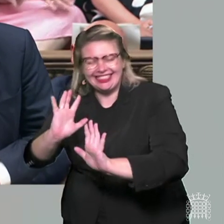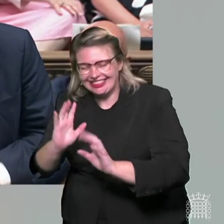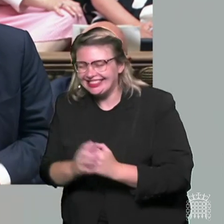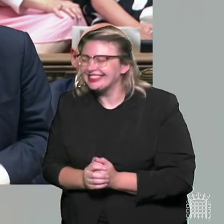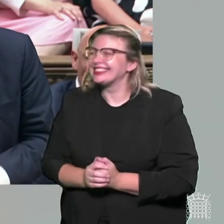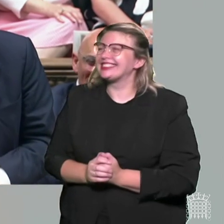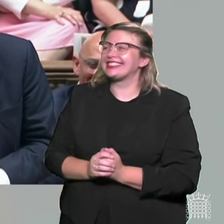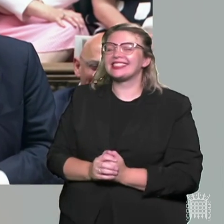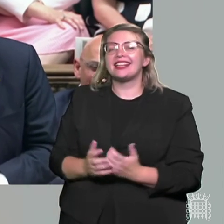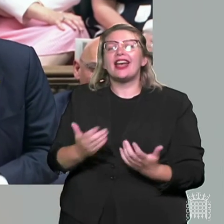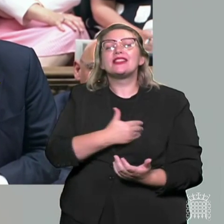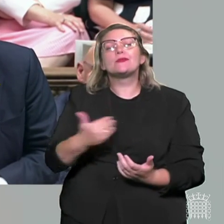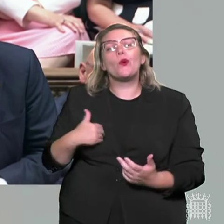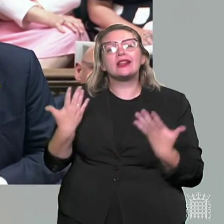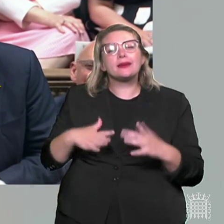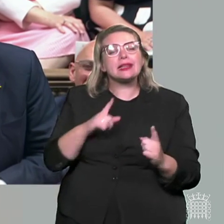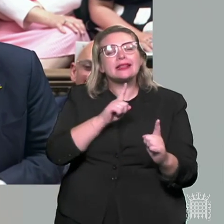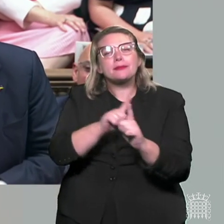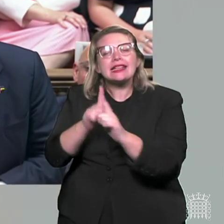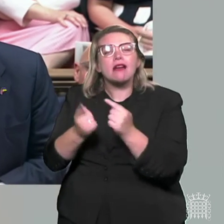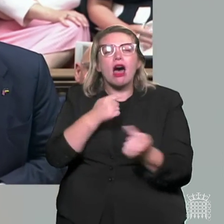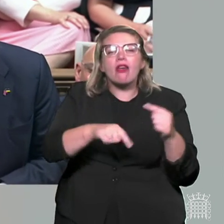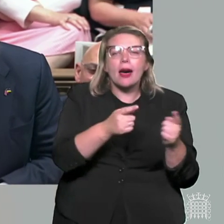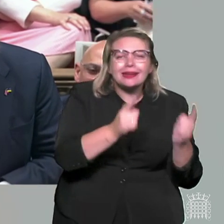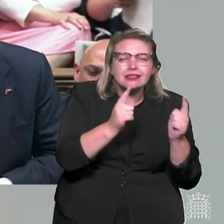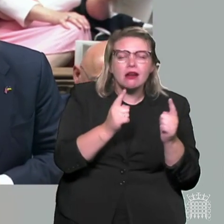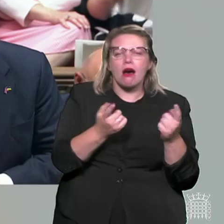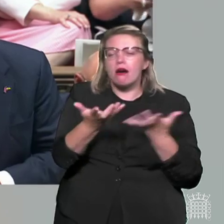This morning I had meetings with ministerial colleagues and others.